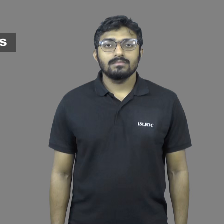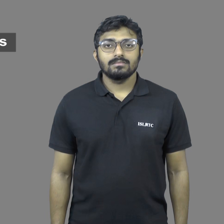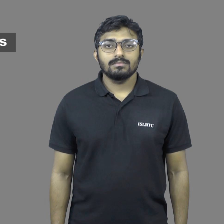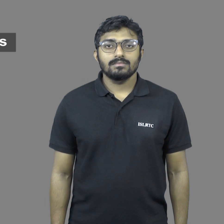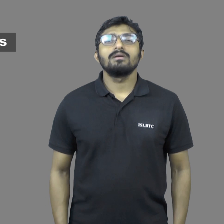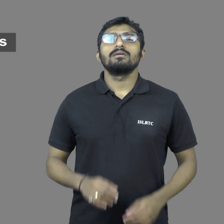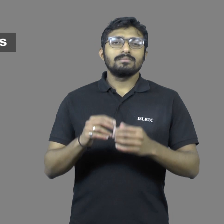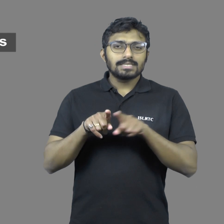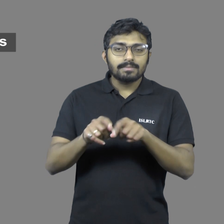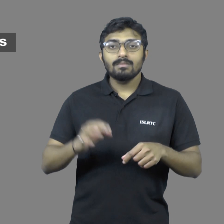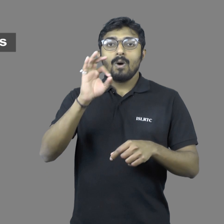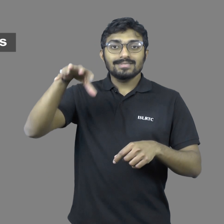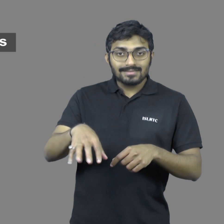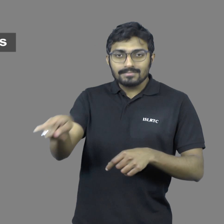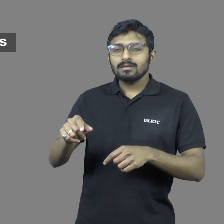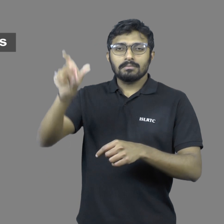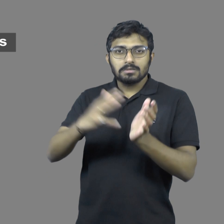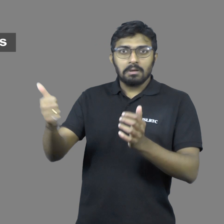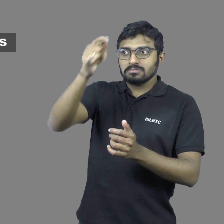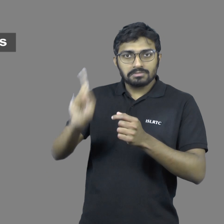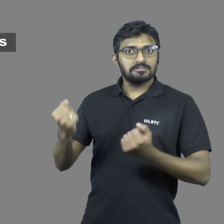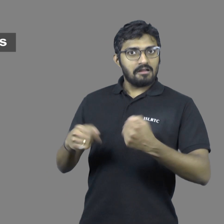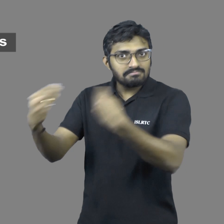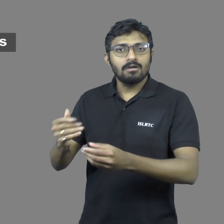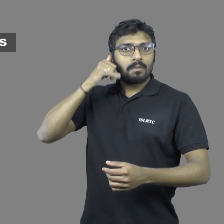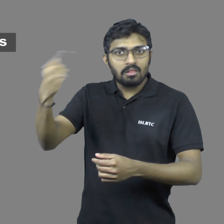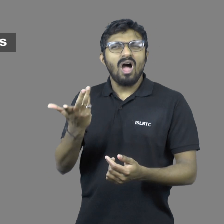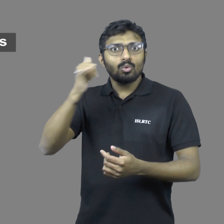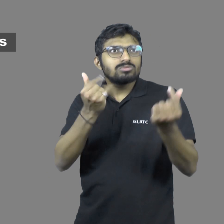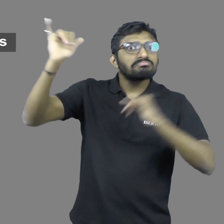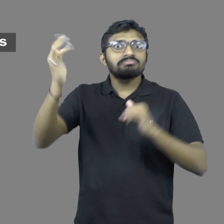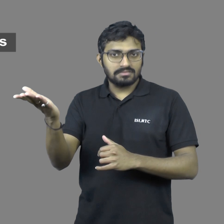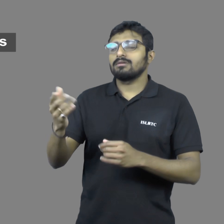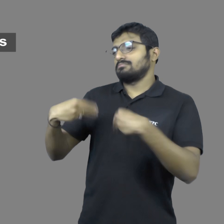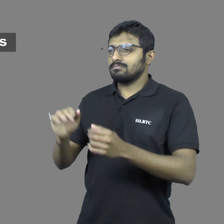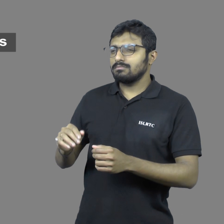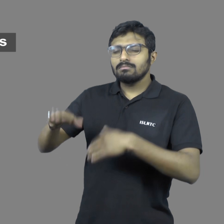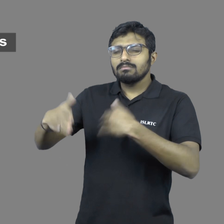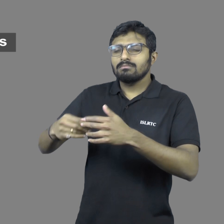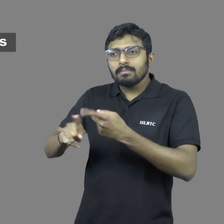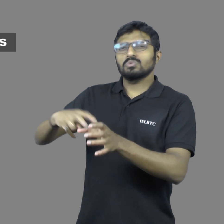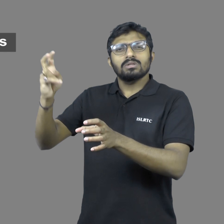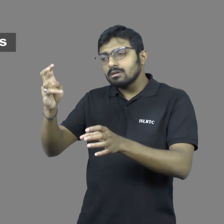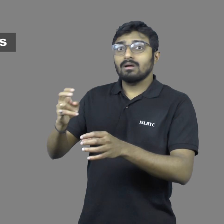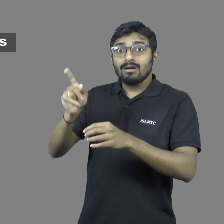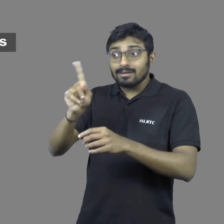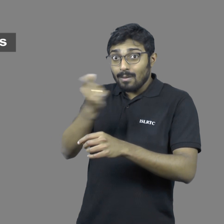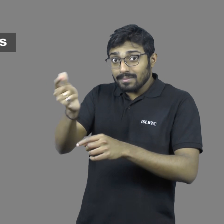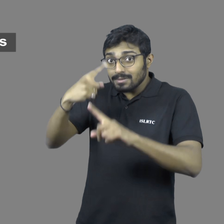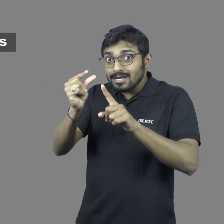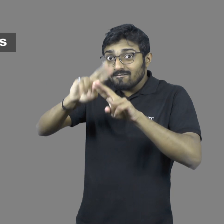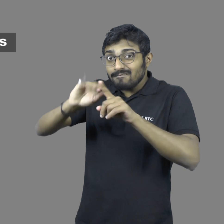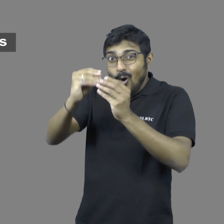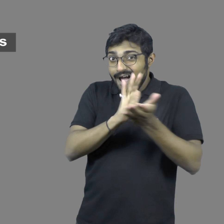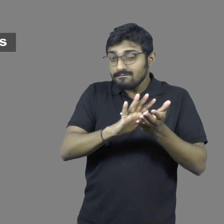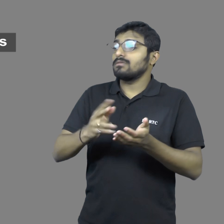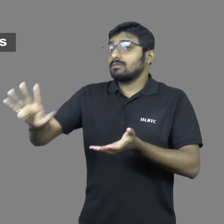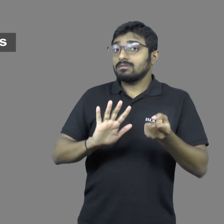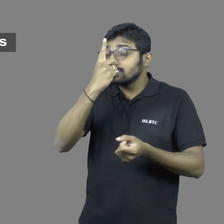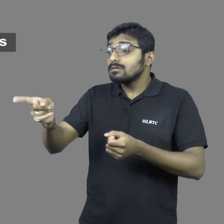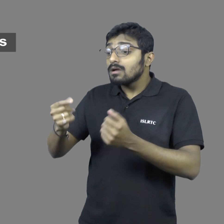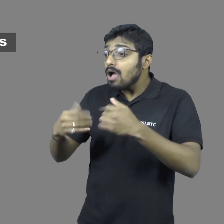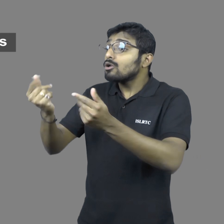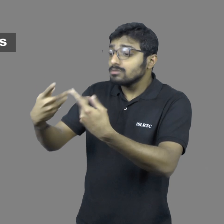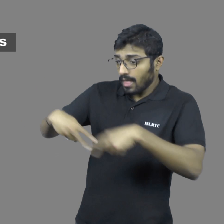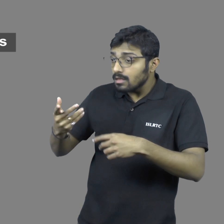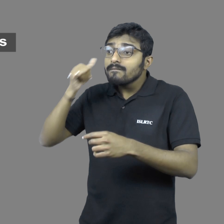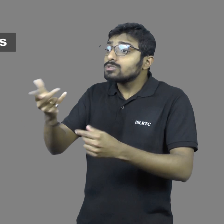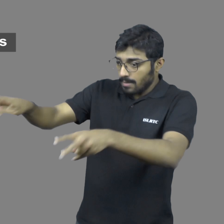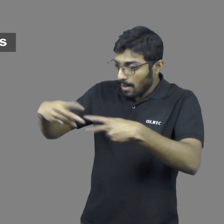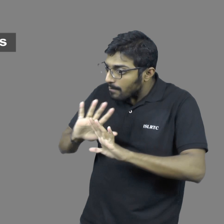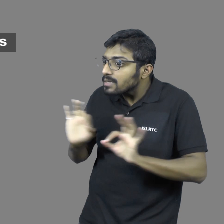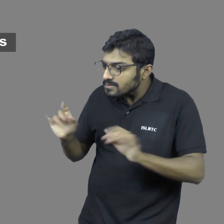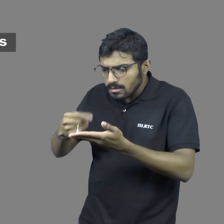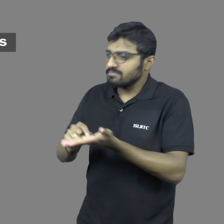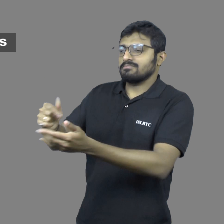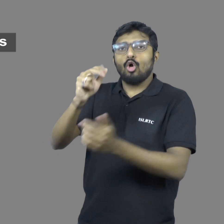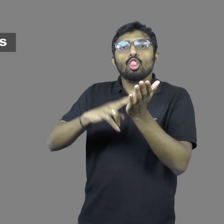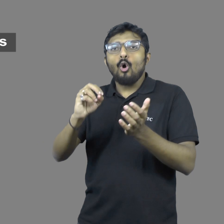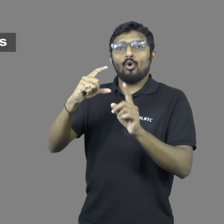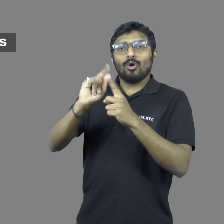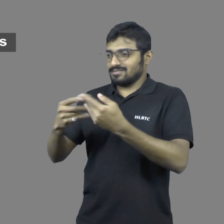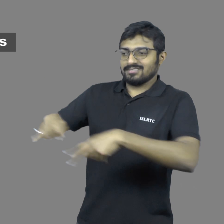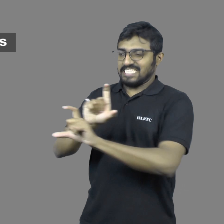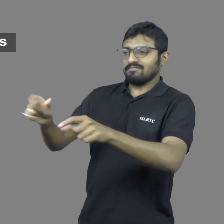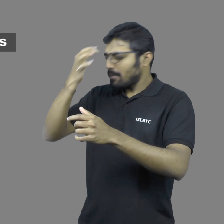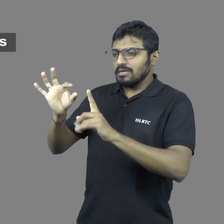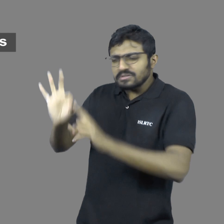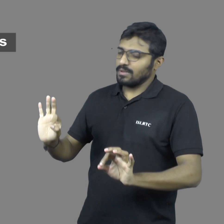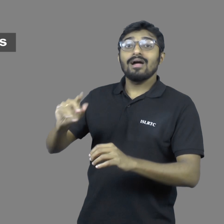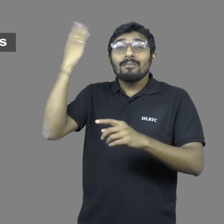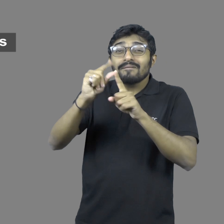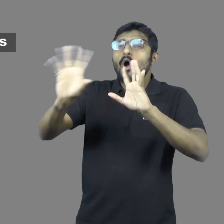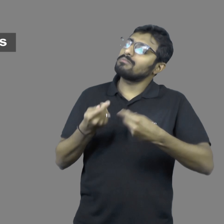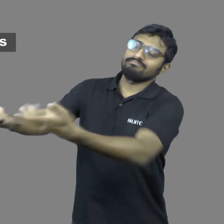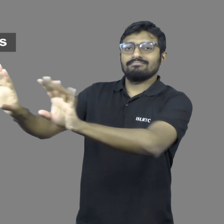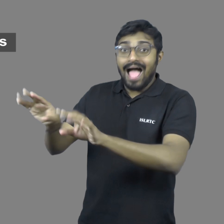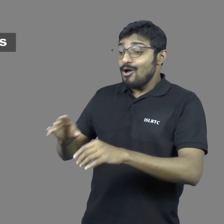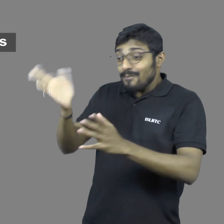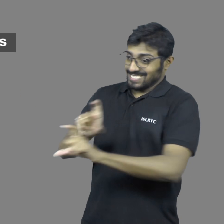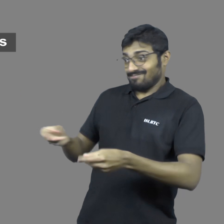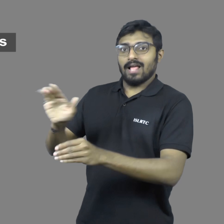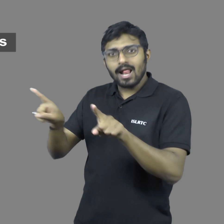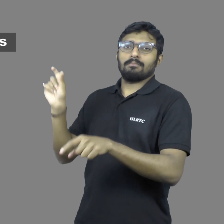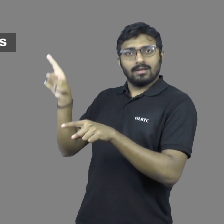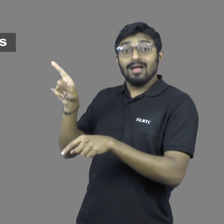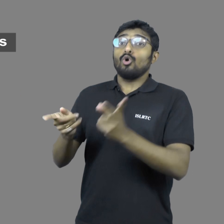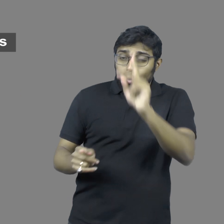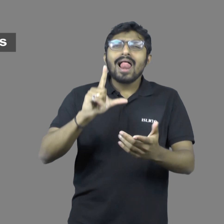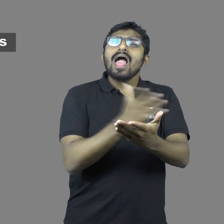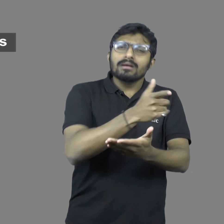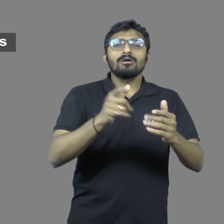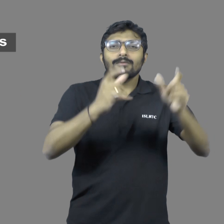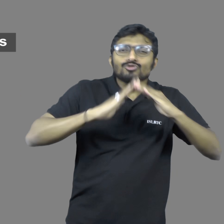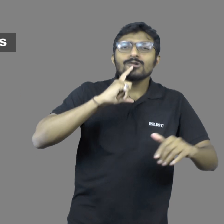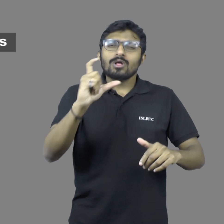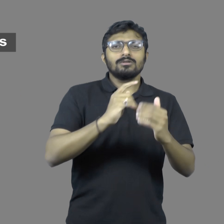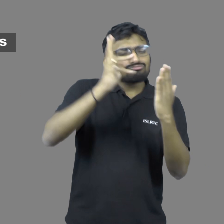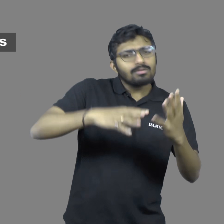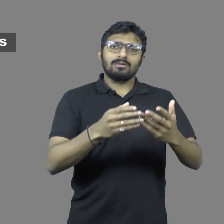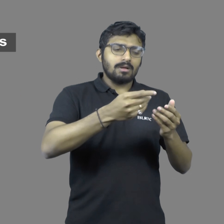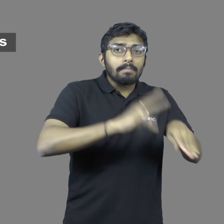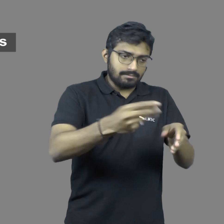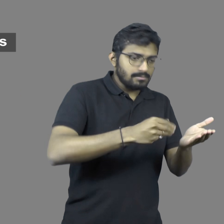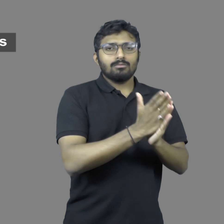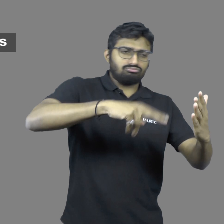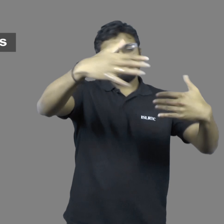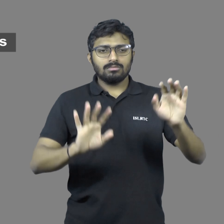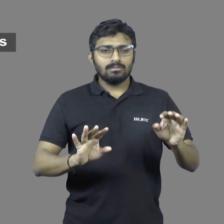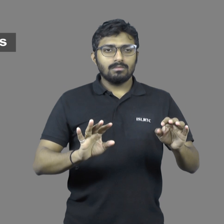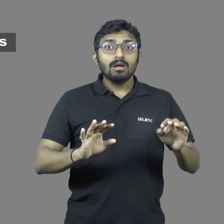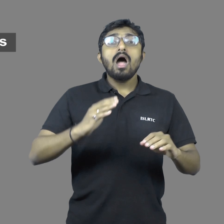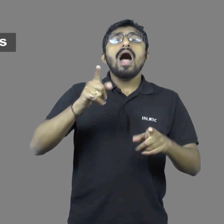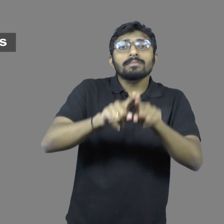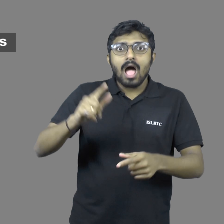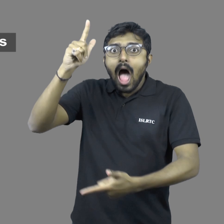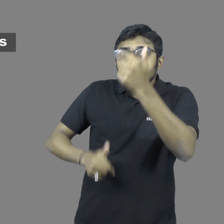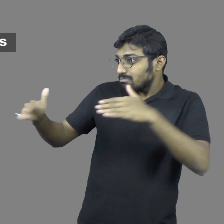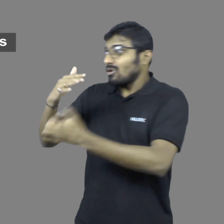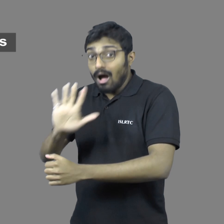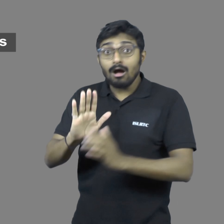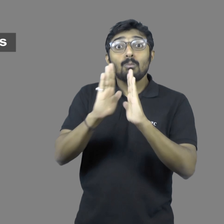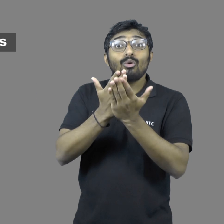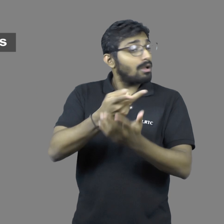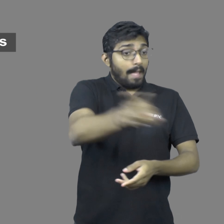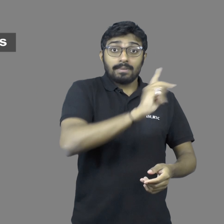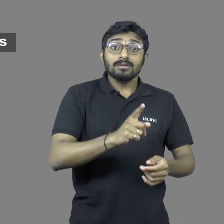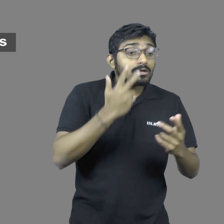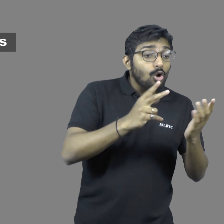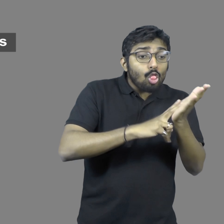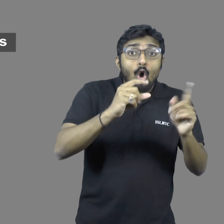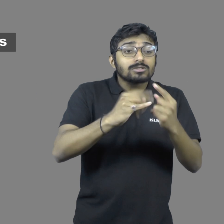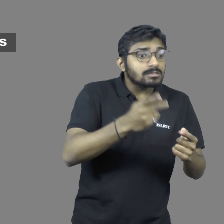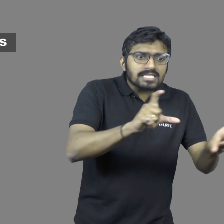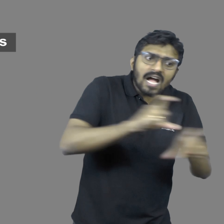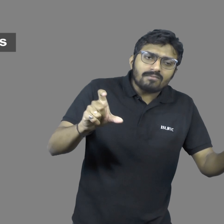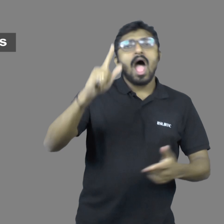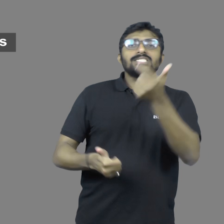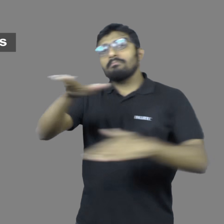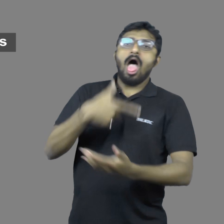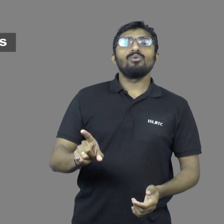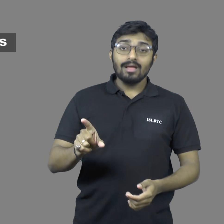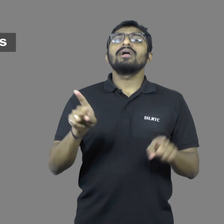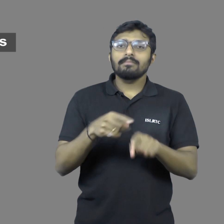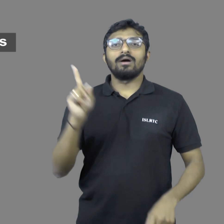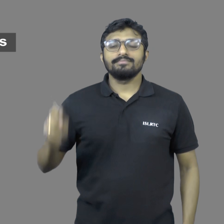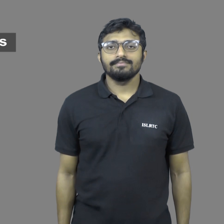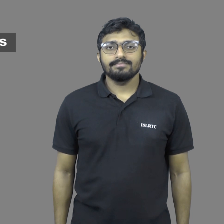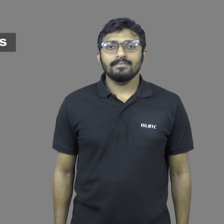No Dues